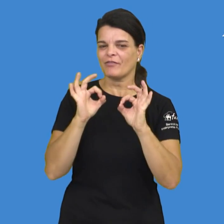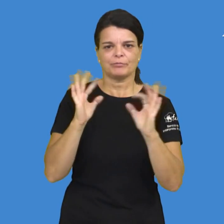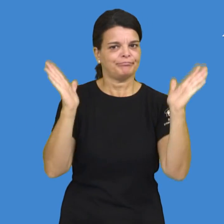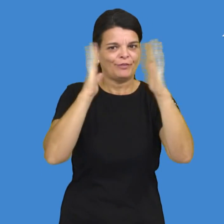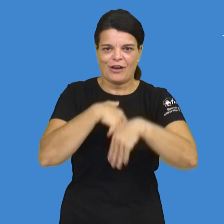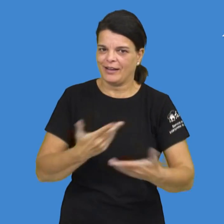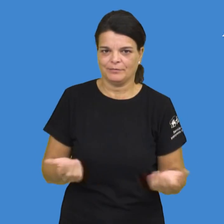haber no